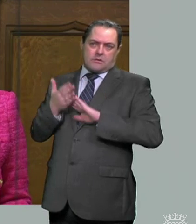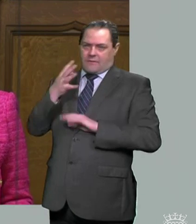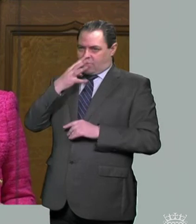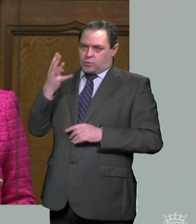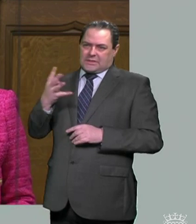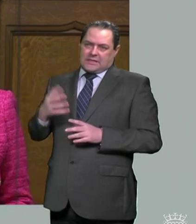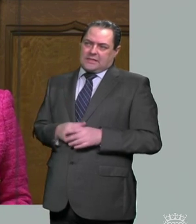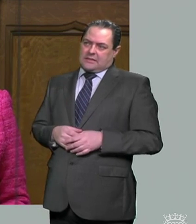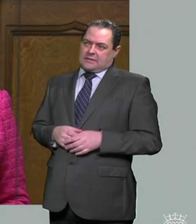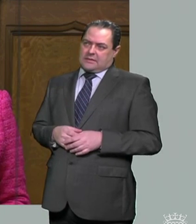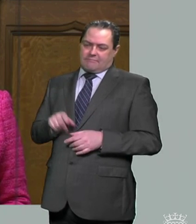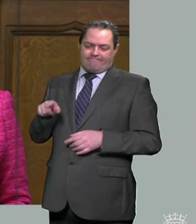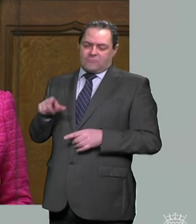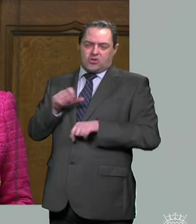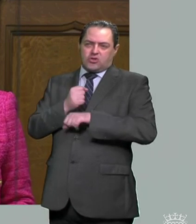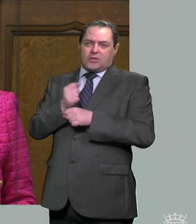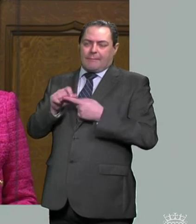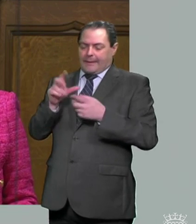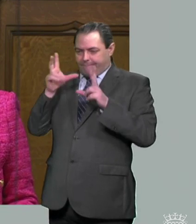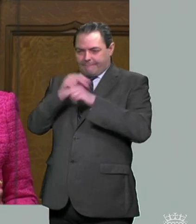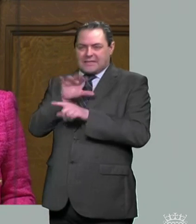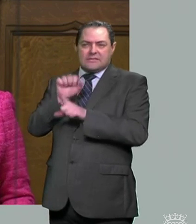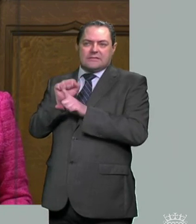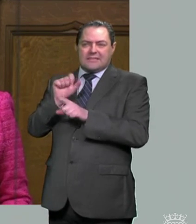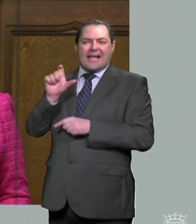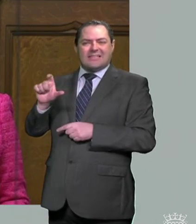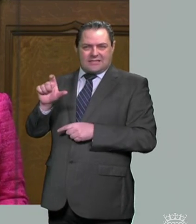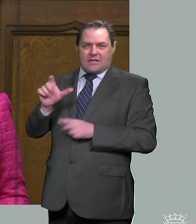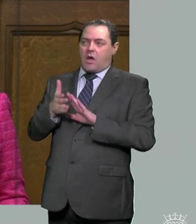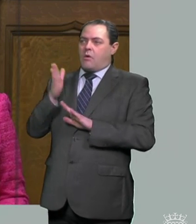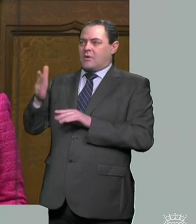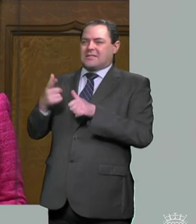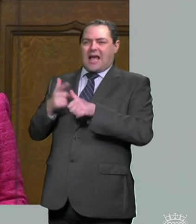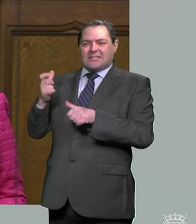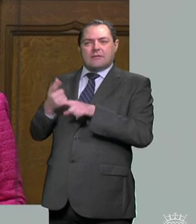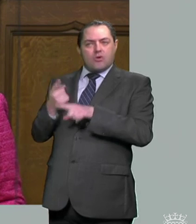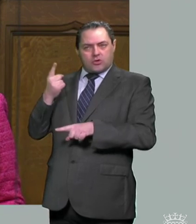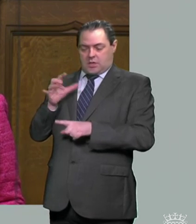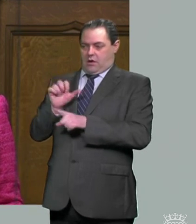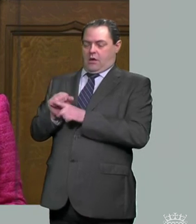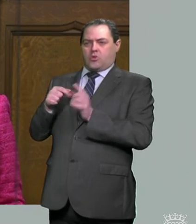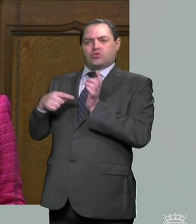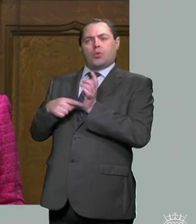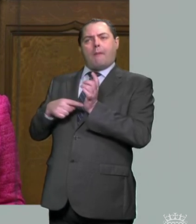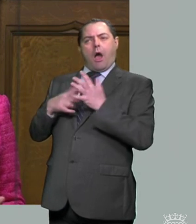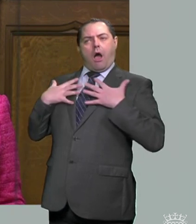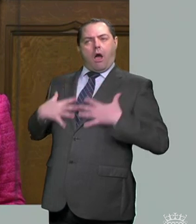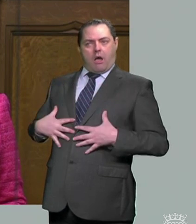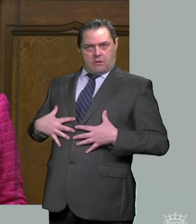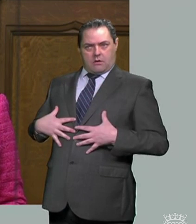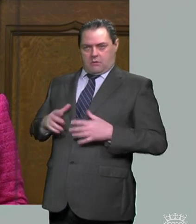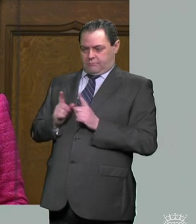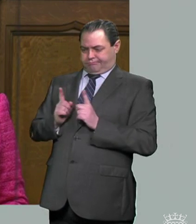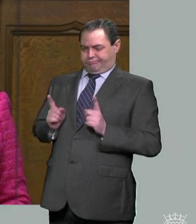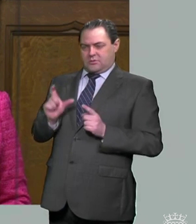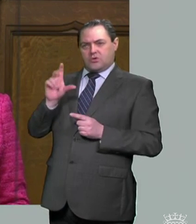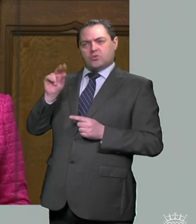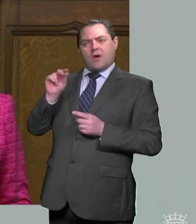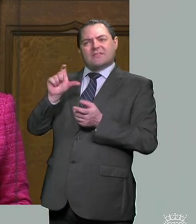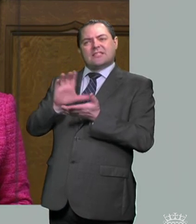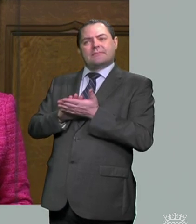Sophie’s GP failed to diagnose her cancer, and it was only when she went to A&E that they discovered the tumour in her little body that was 12 cm long.